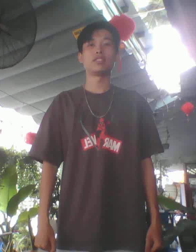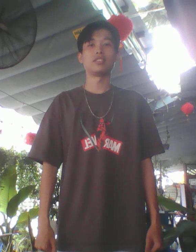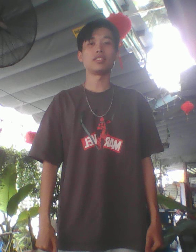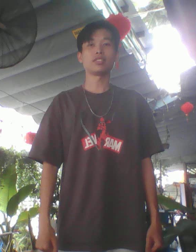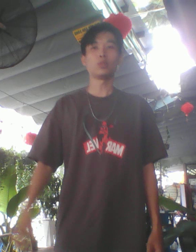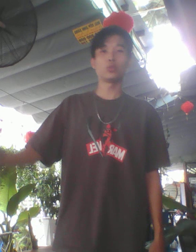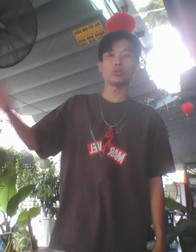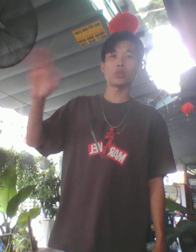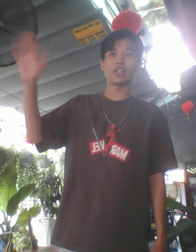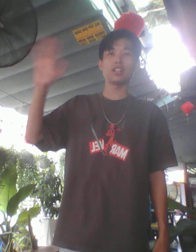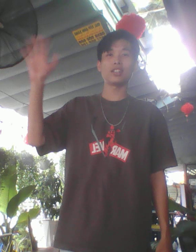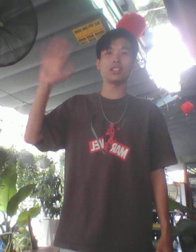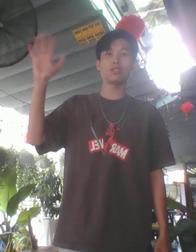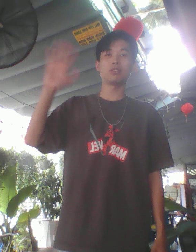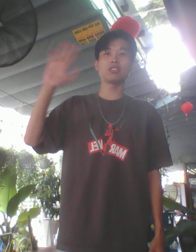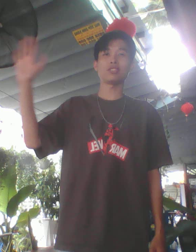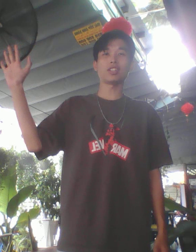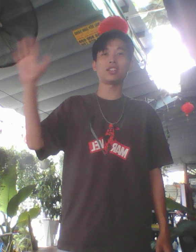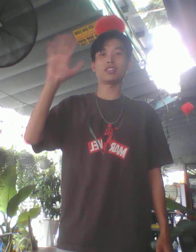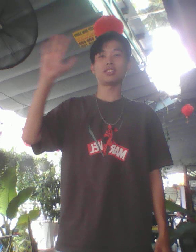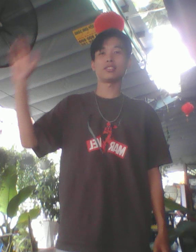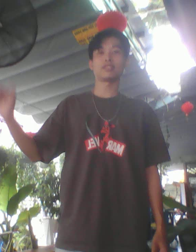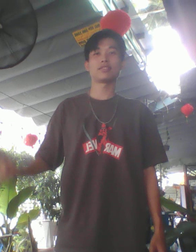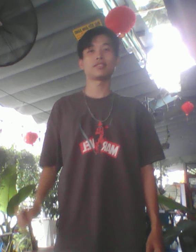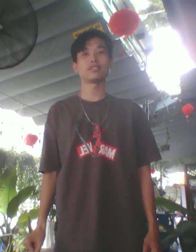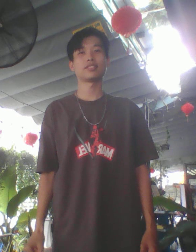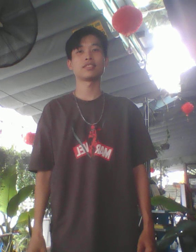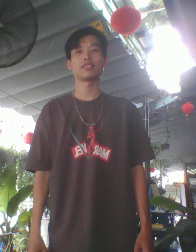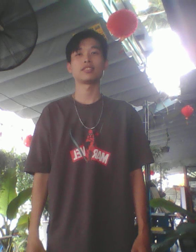xin chào